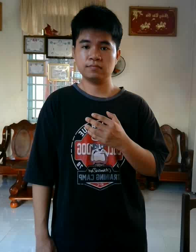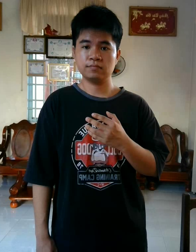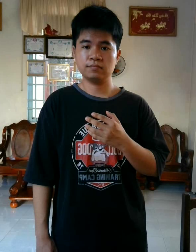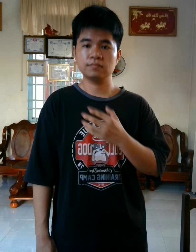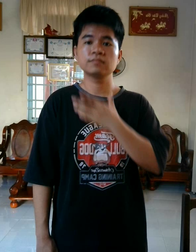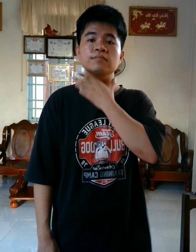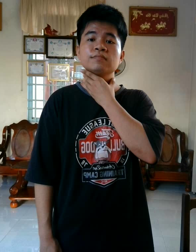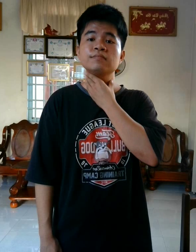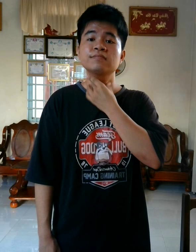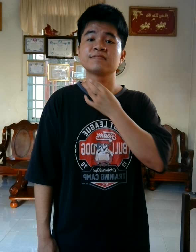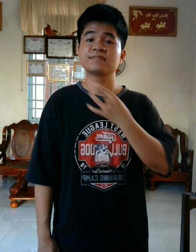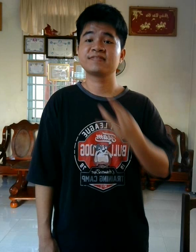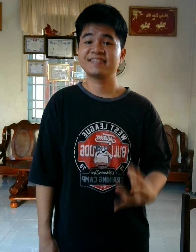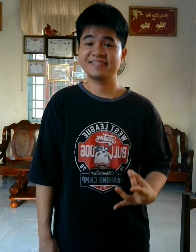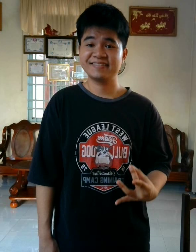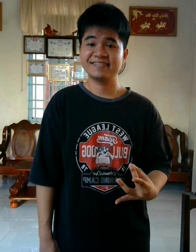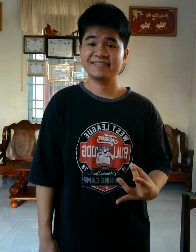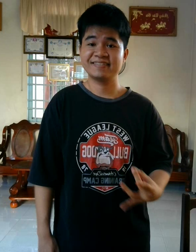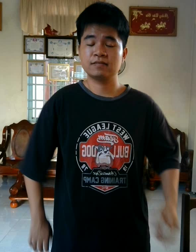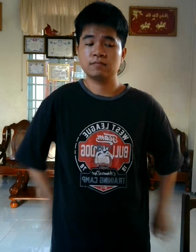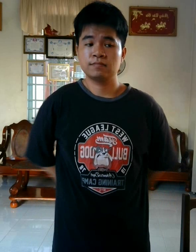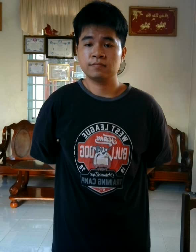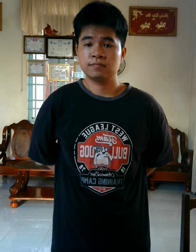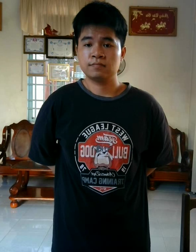thich